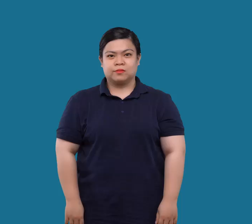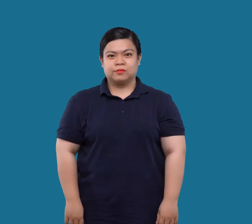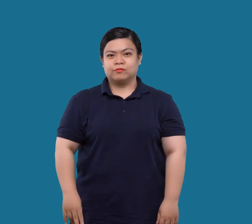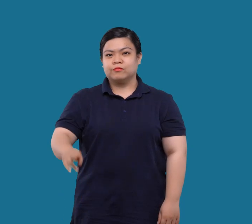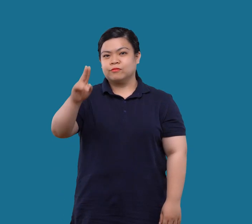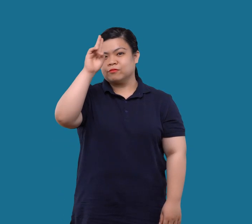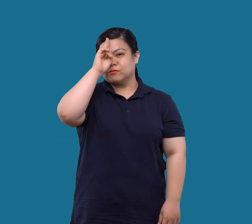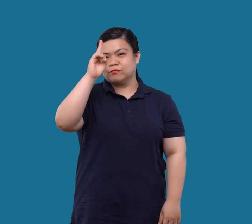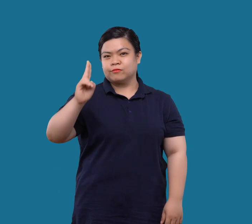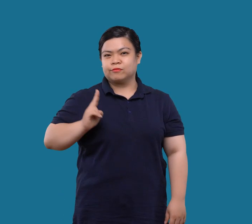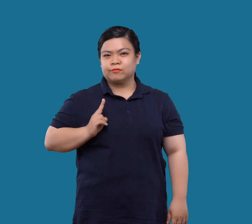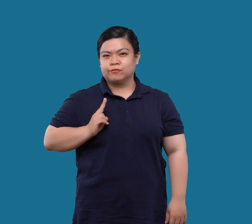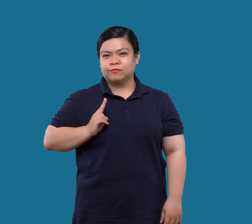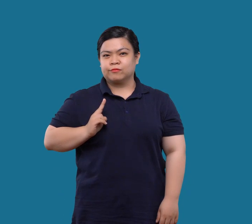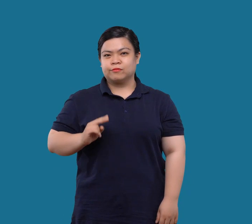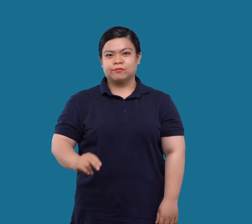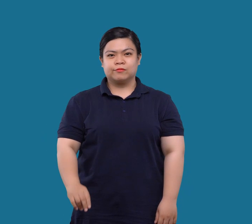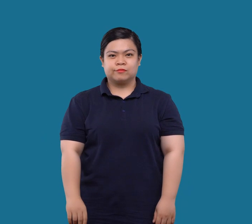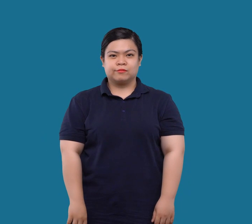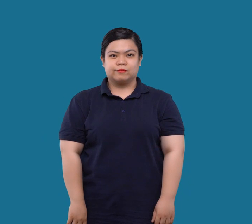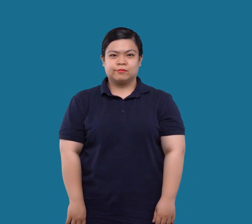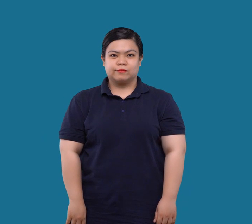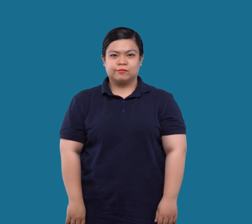quân đội